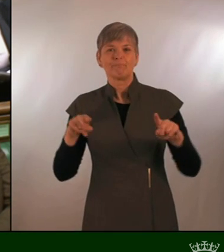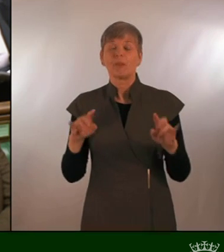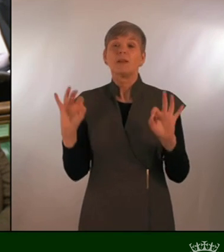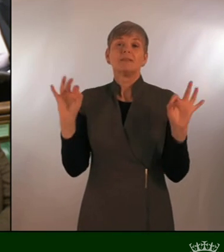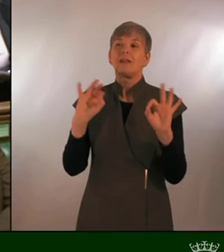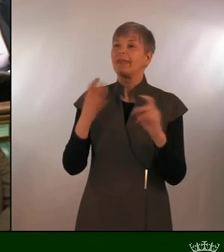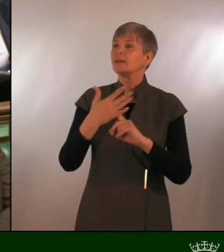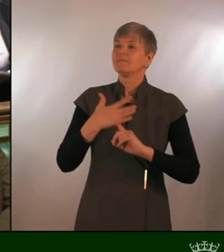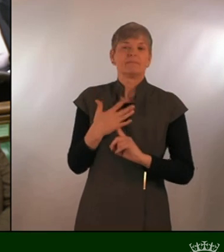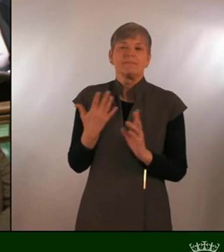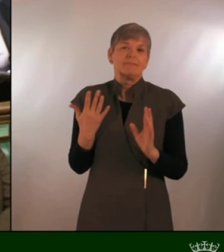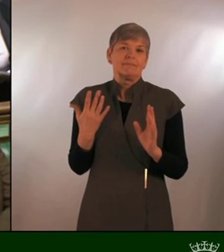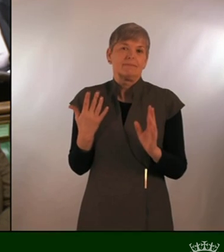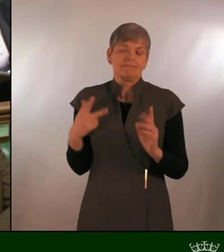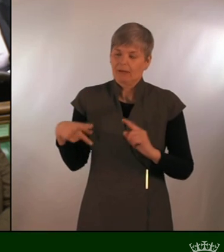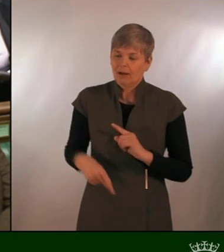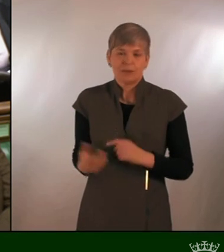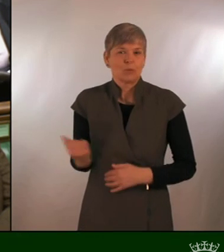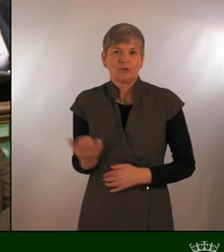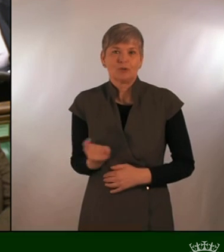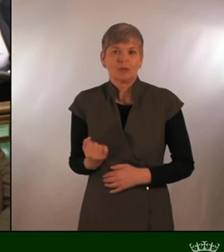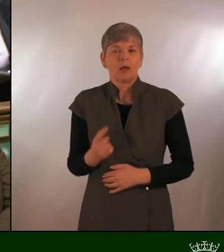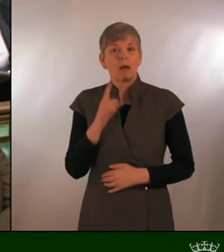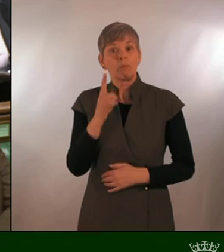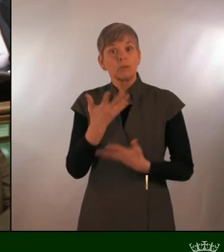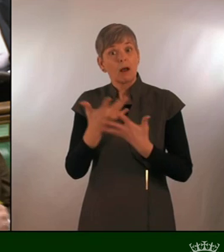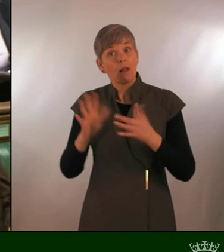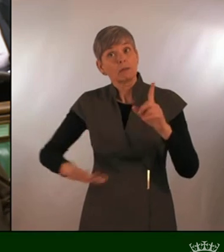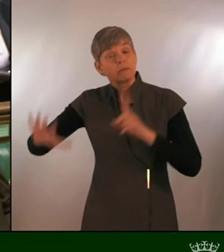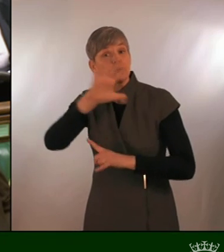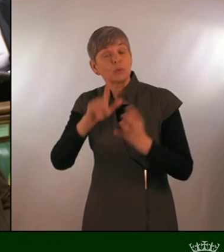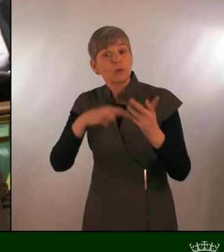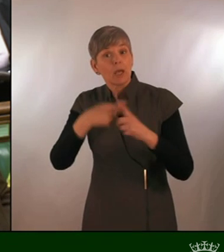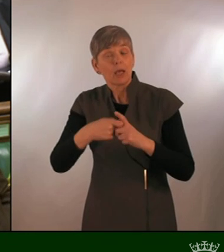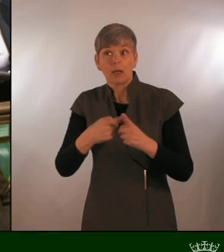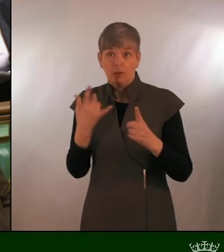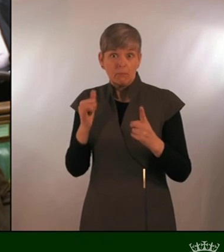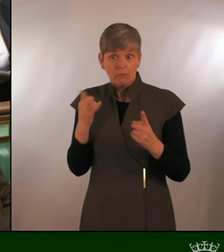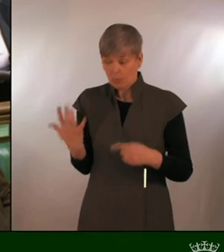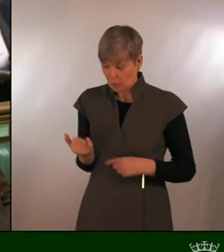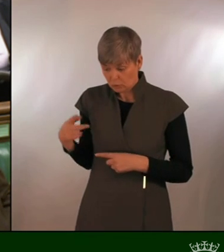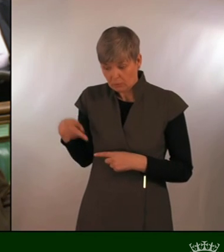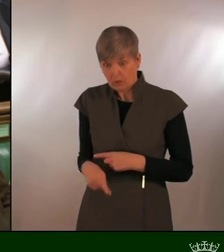They may be forced to rely on social security for an extended period because of this virus.